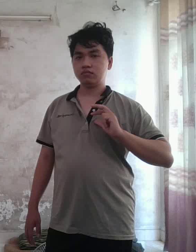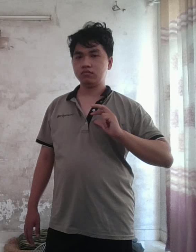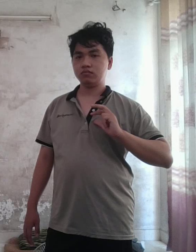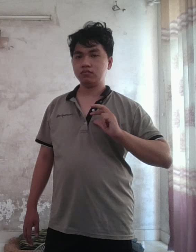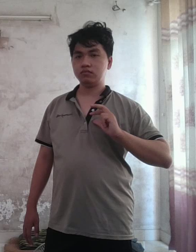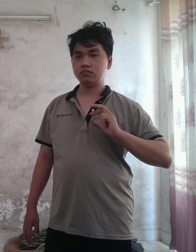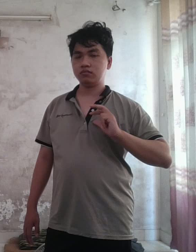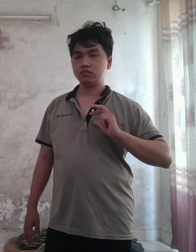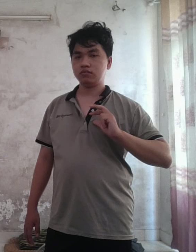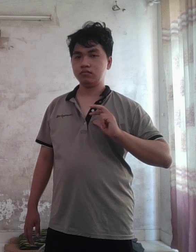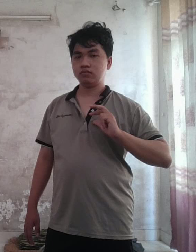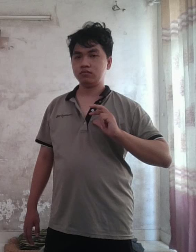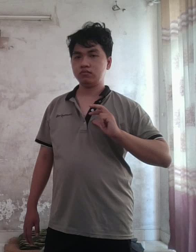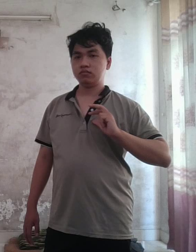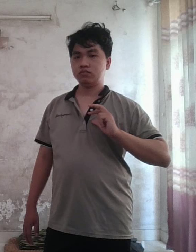giau co